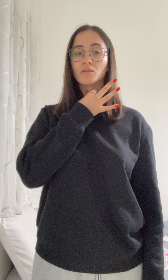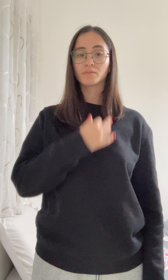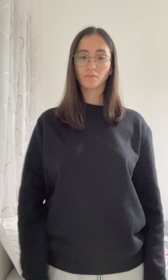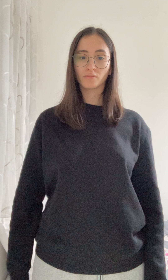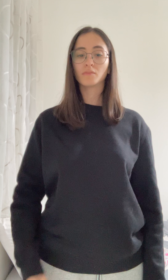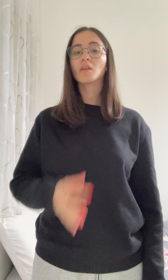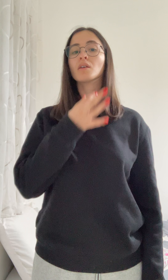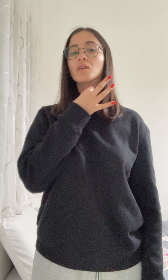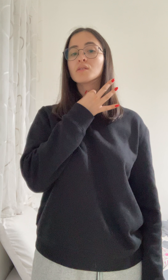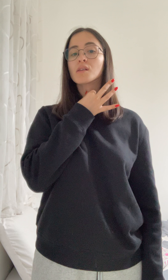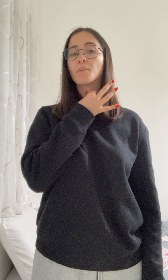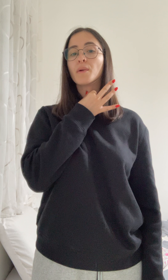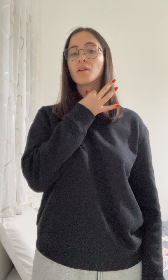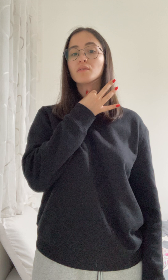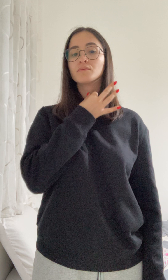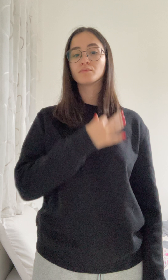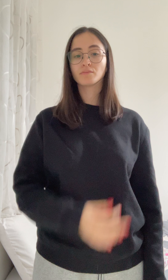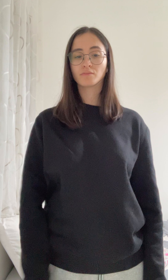צמא